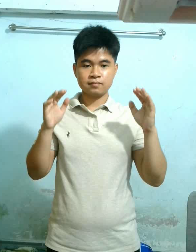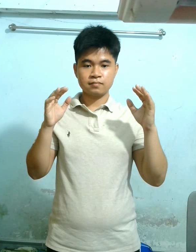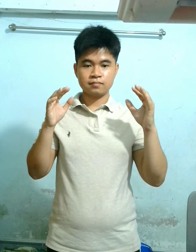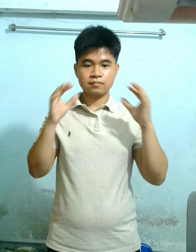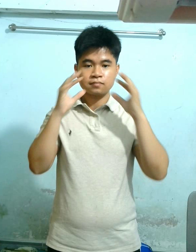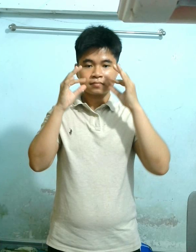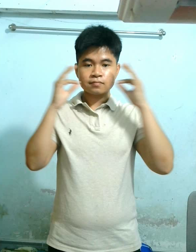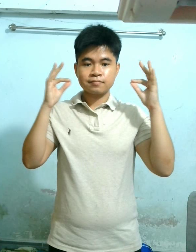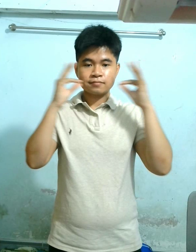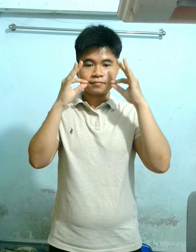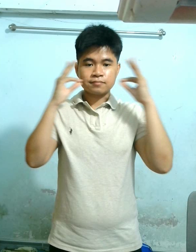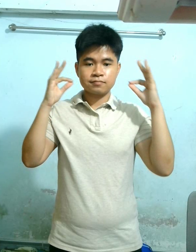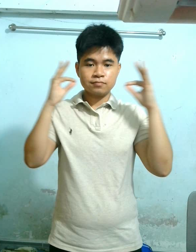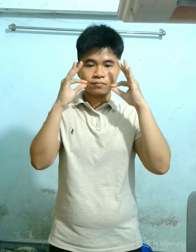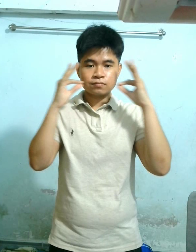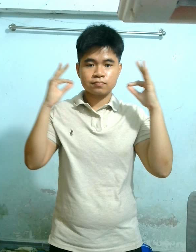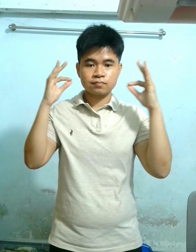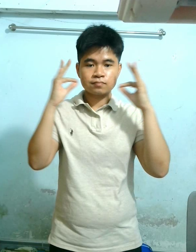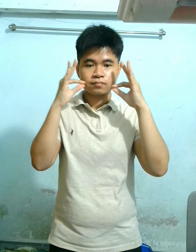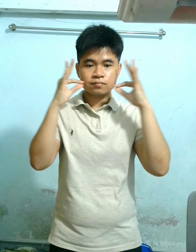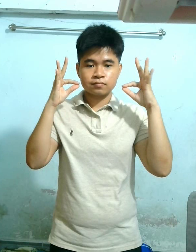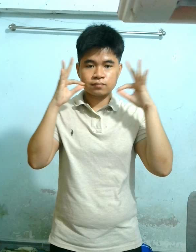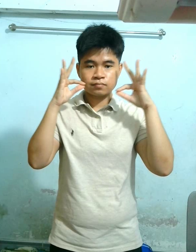meo